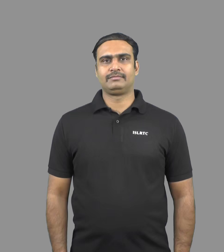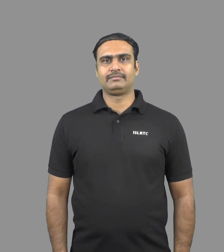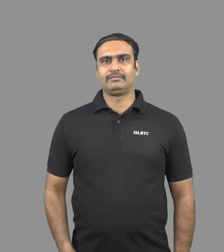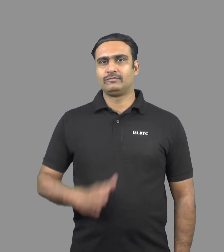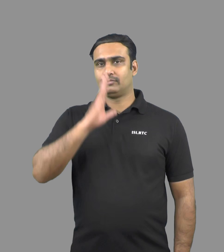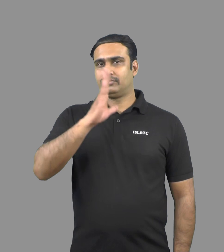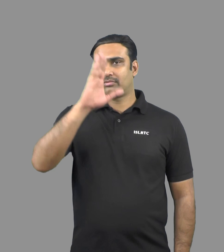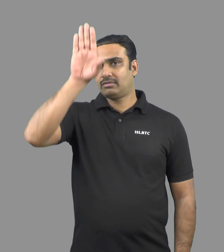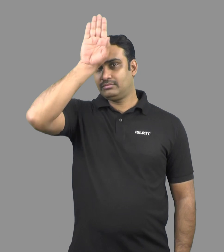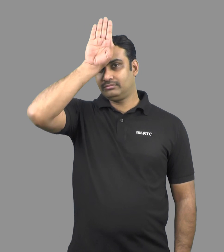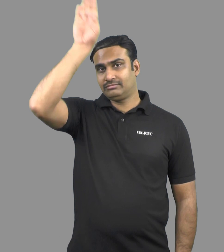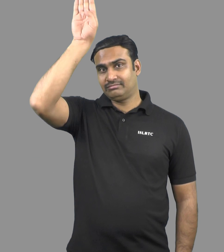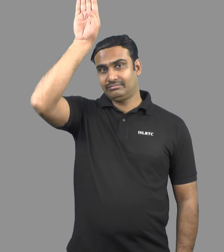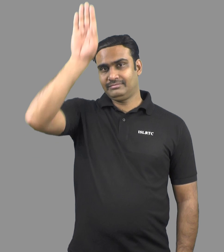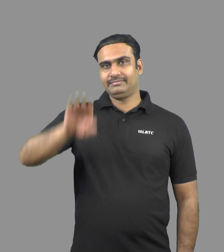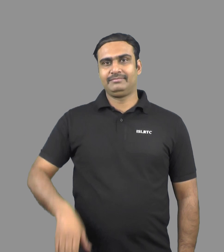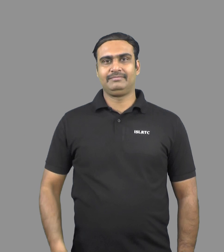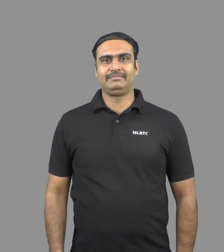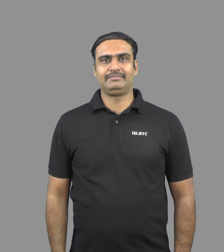Rajdhani Train